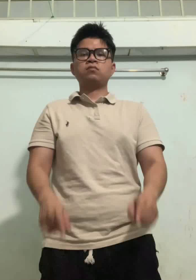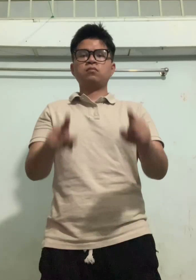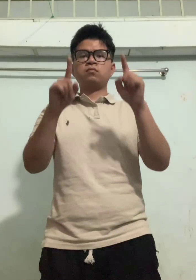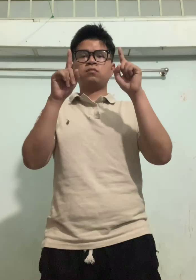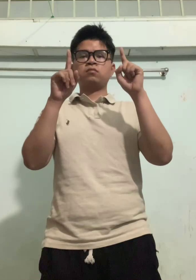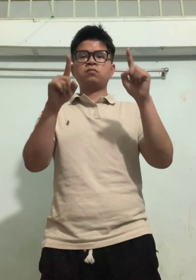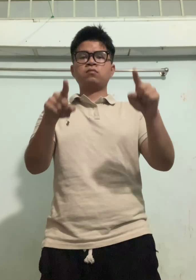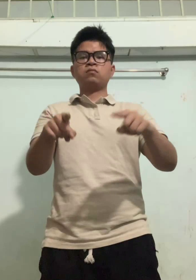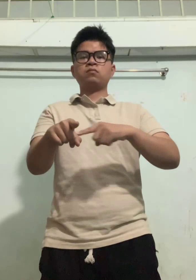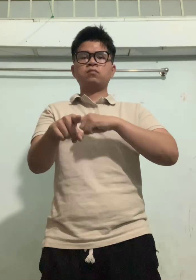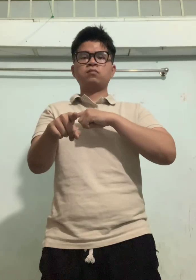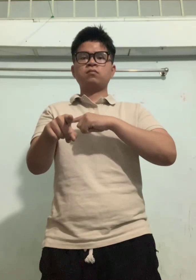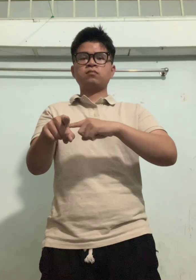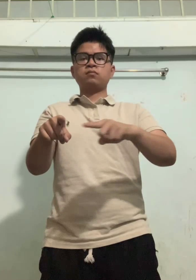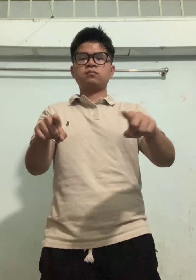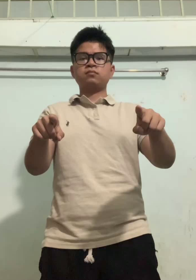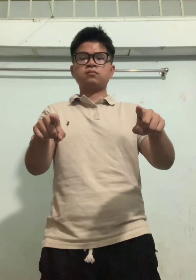phut